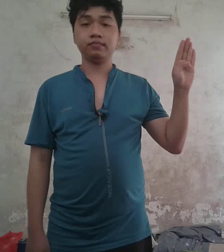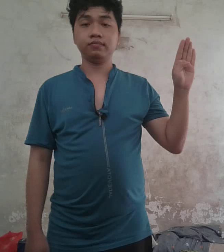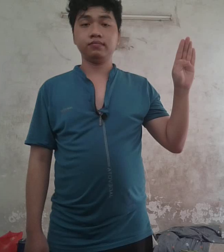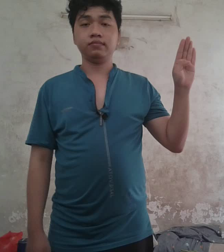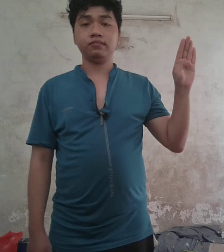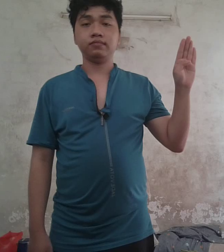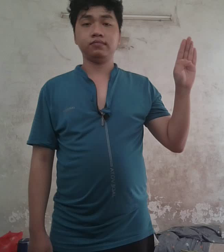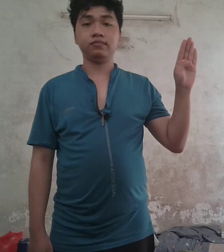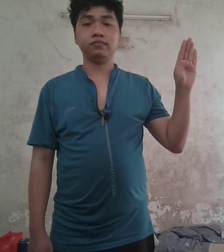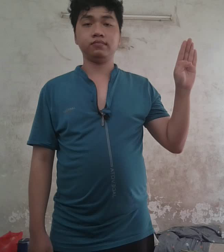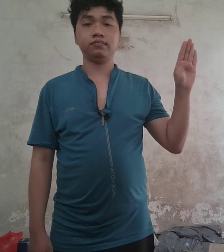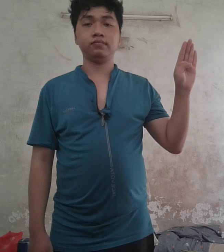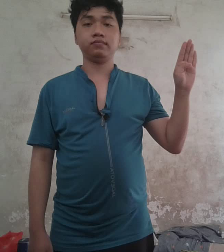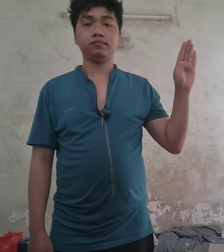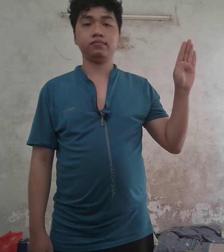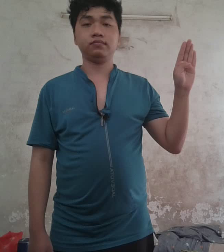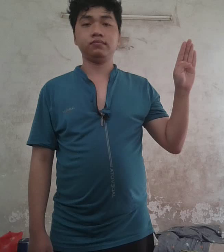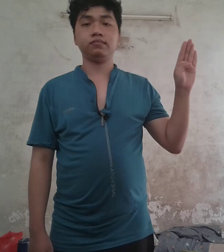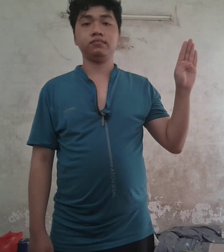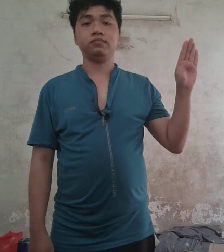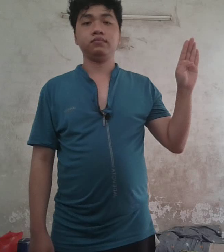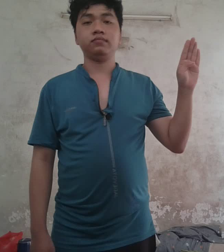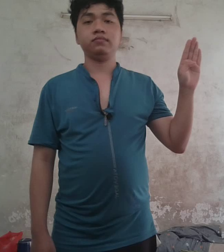b